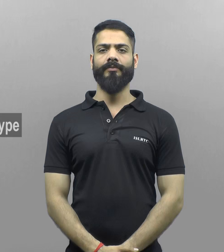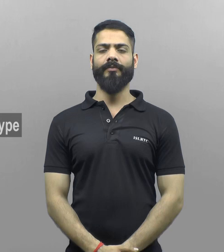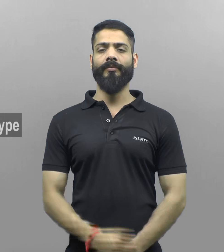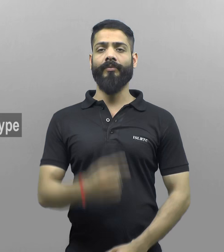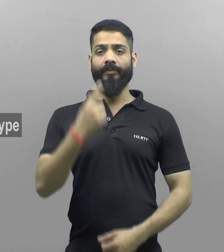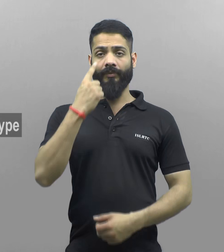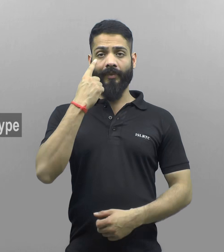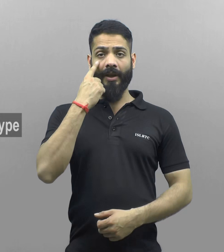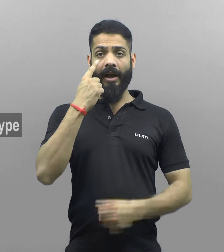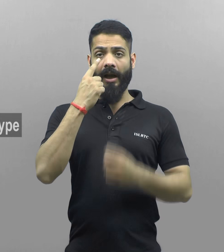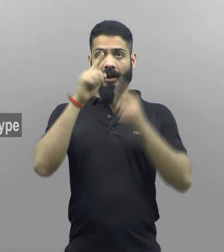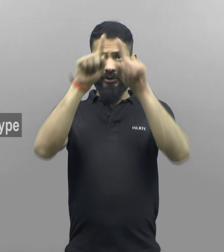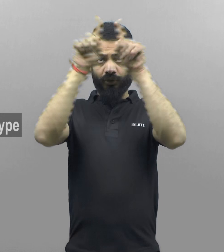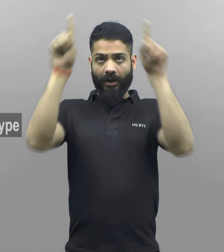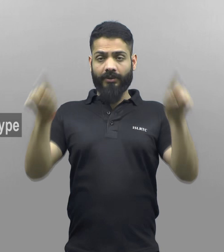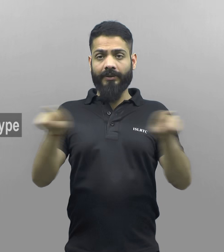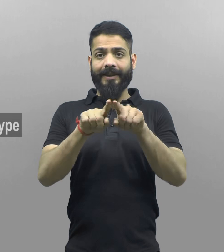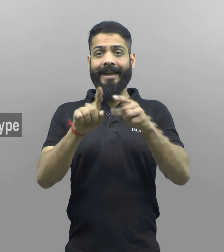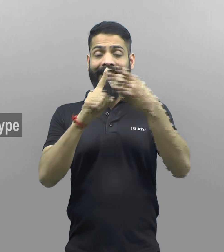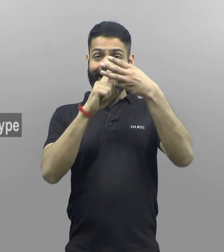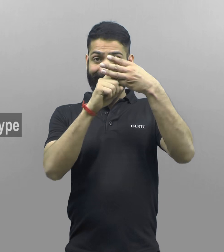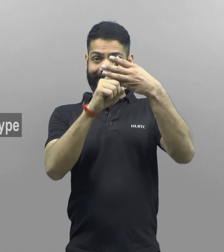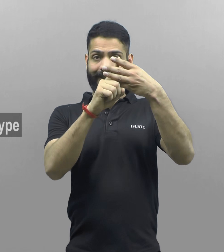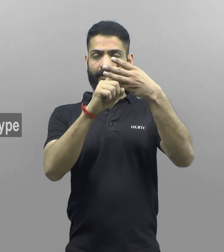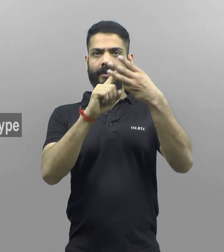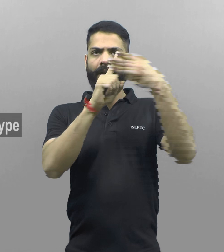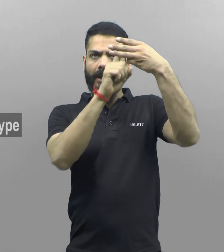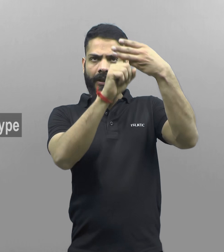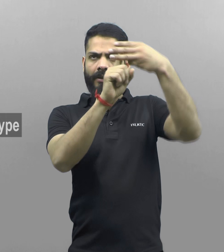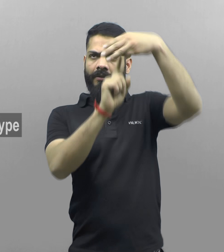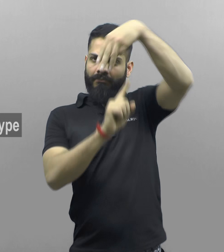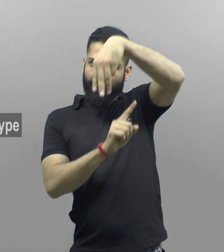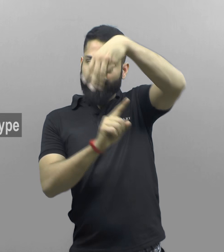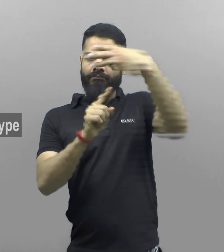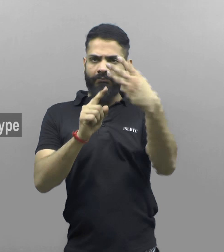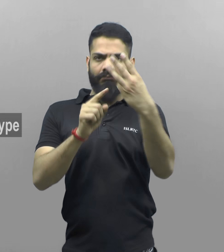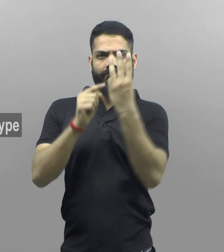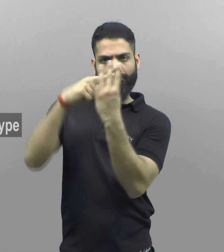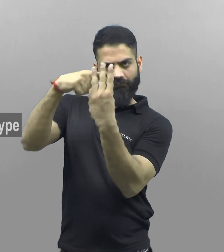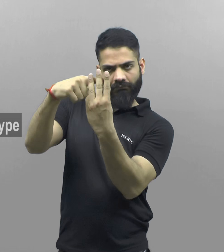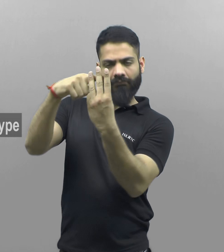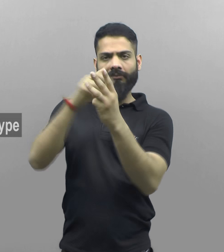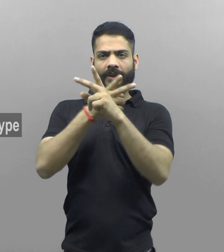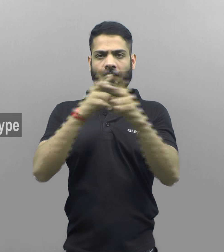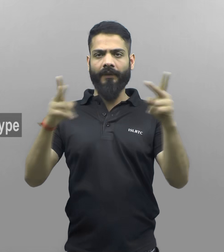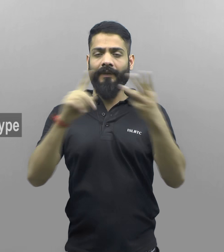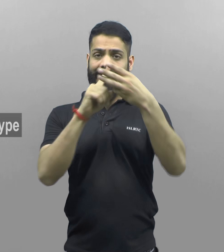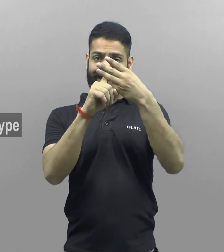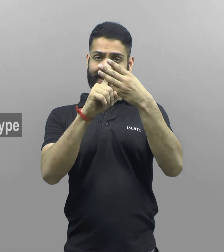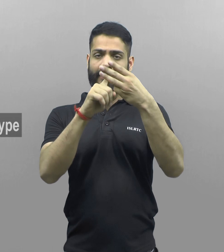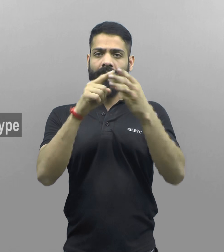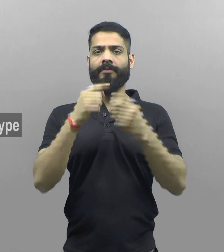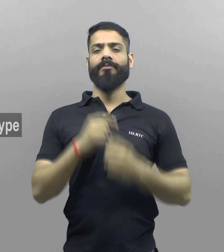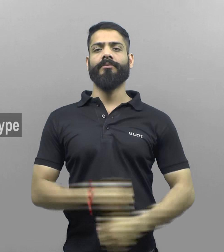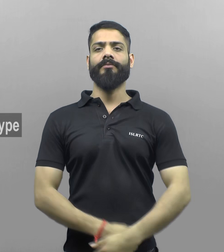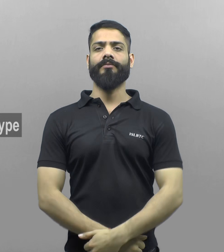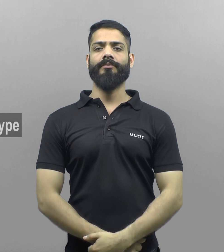Eye Chart E-Type